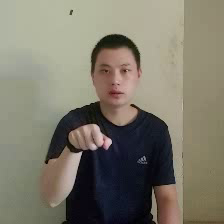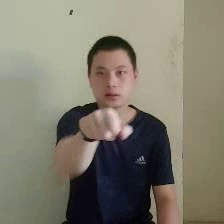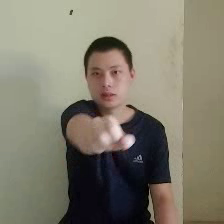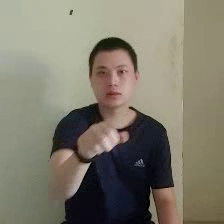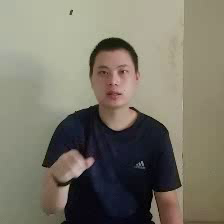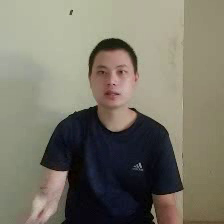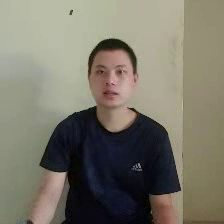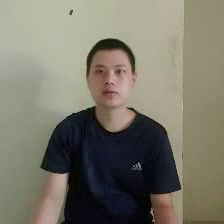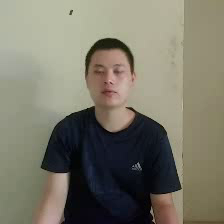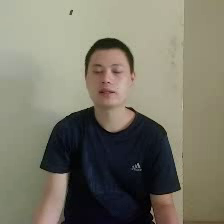Phỏng vấn